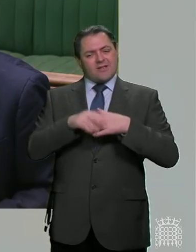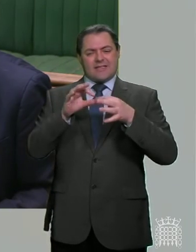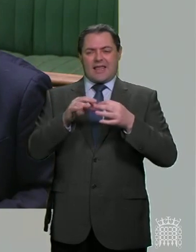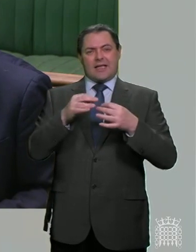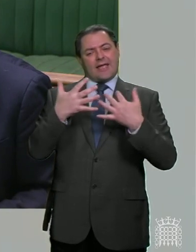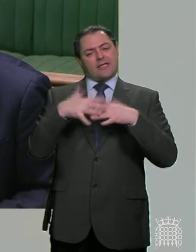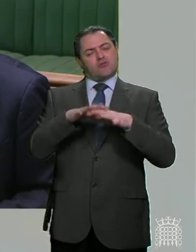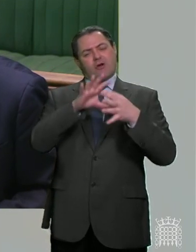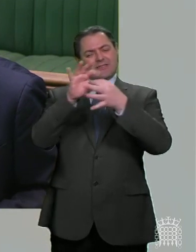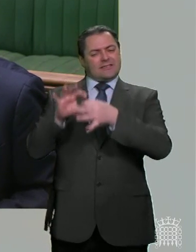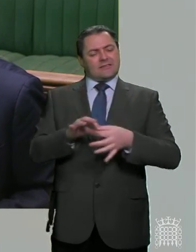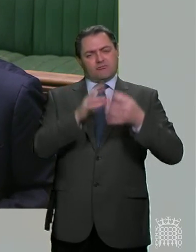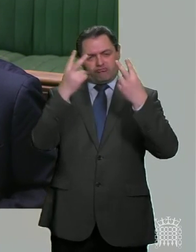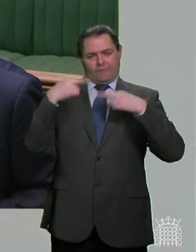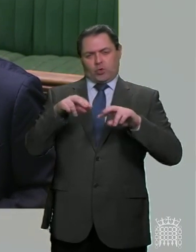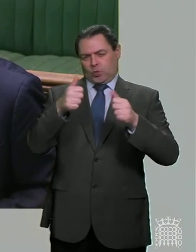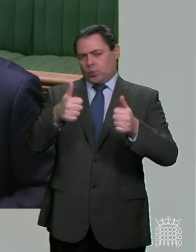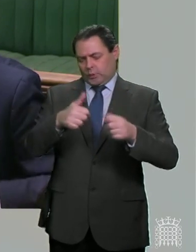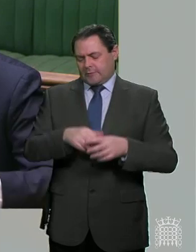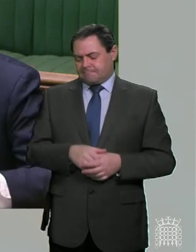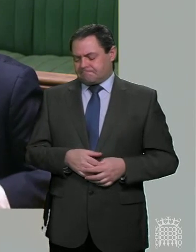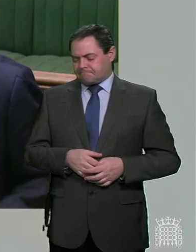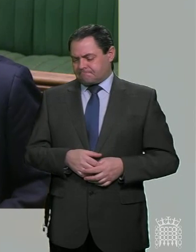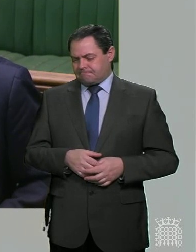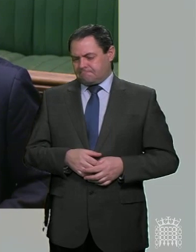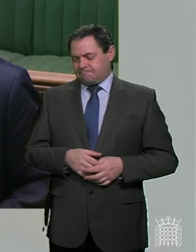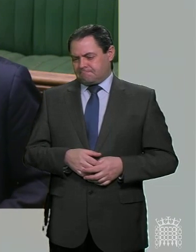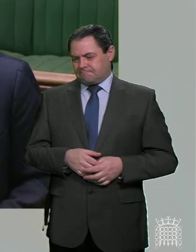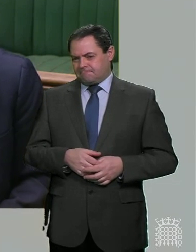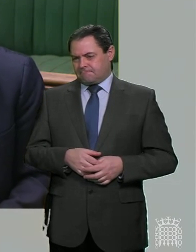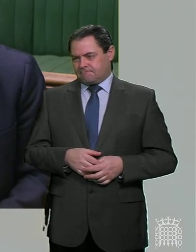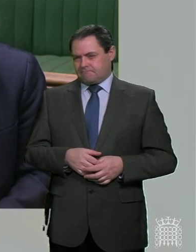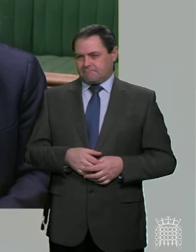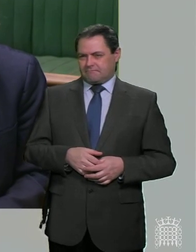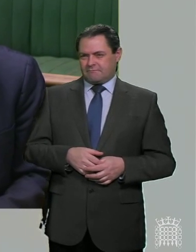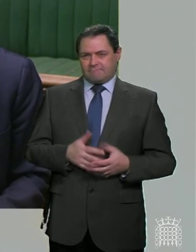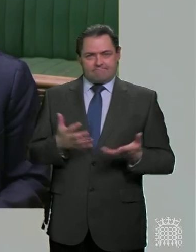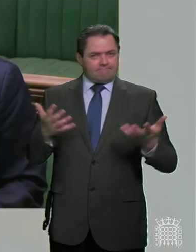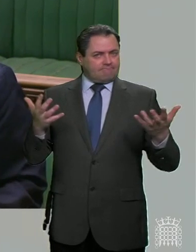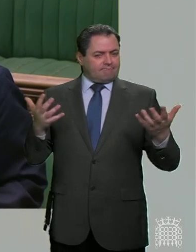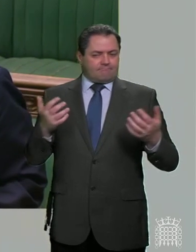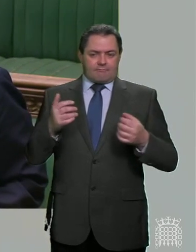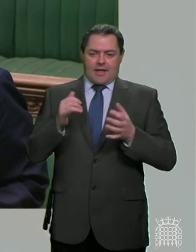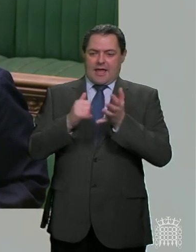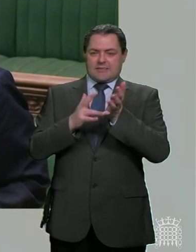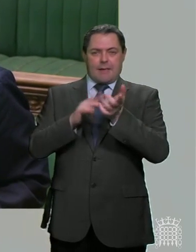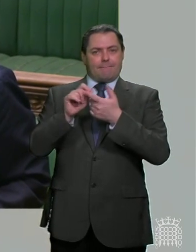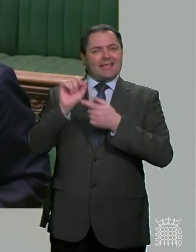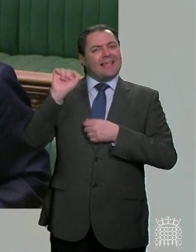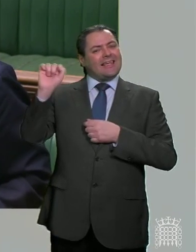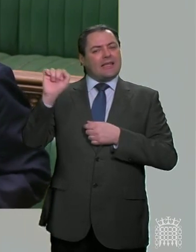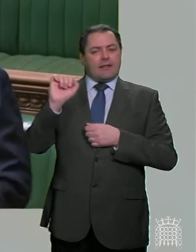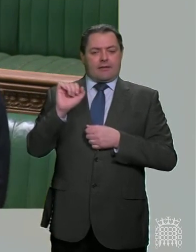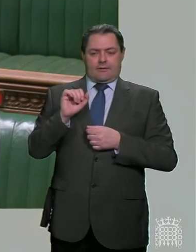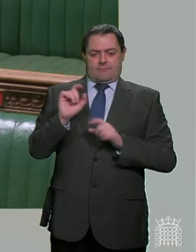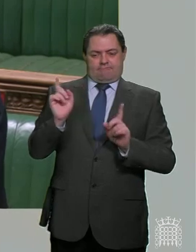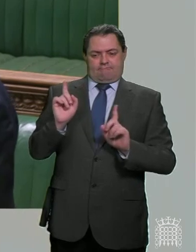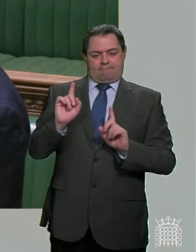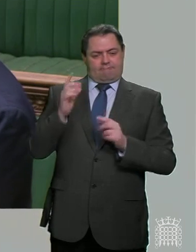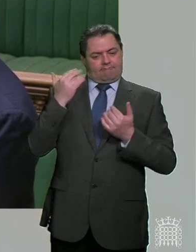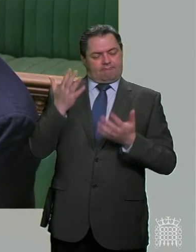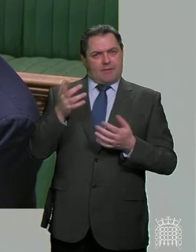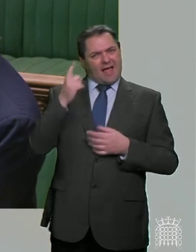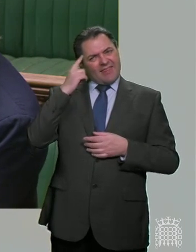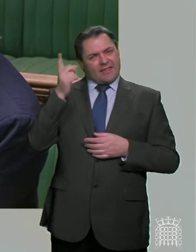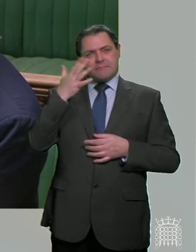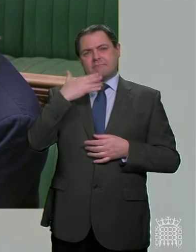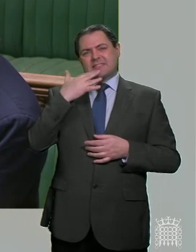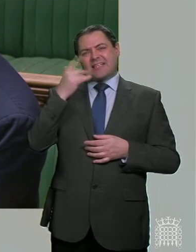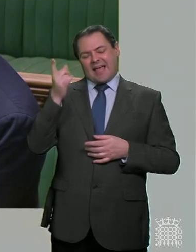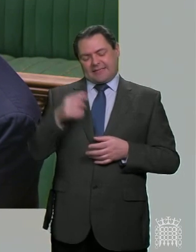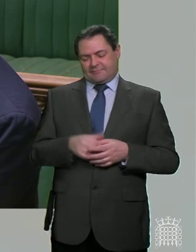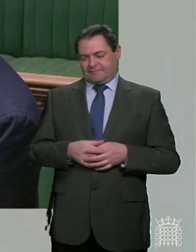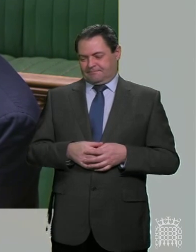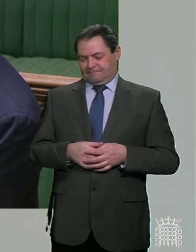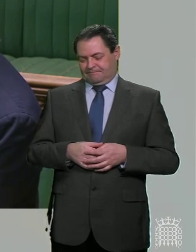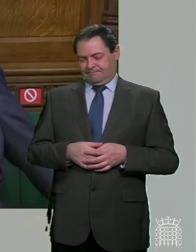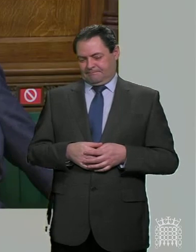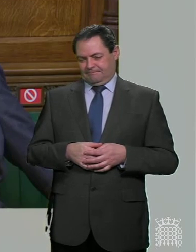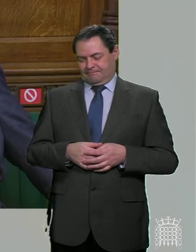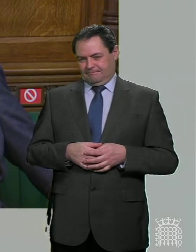It is hard to know what motivates our friends in the Scottish national party, but I think that they are mistaken in their approach.